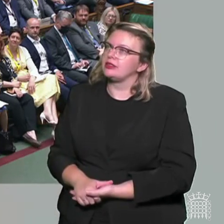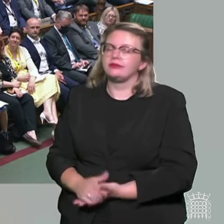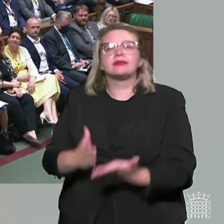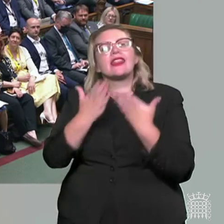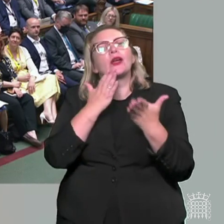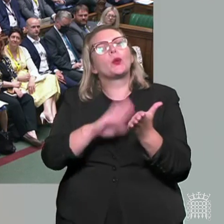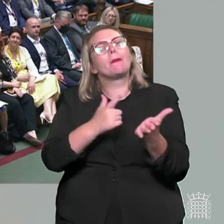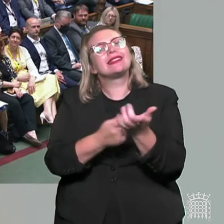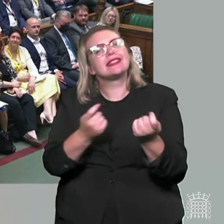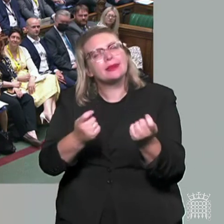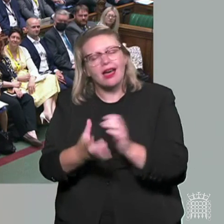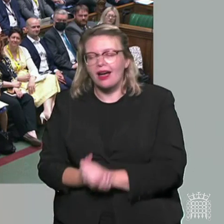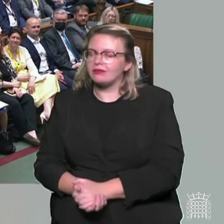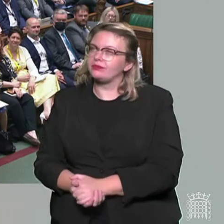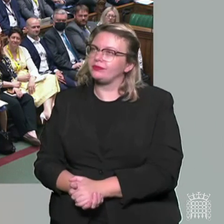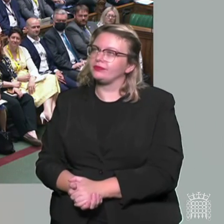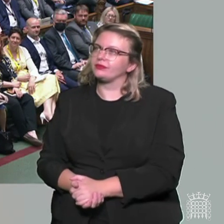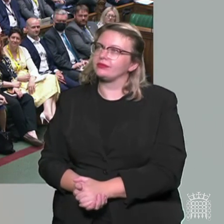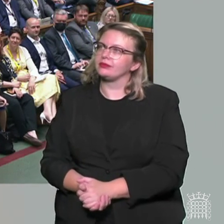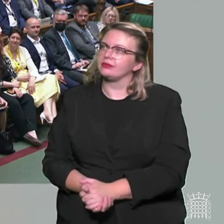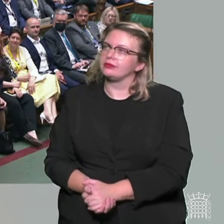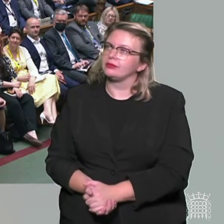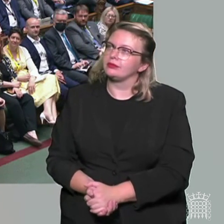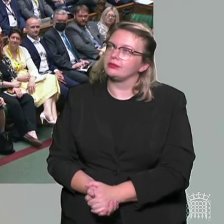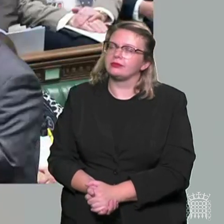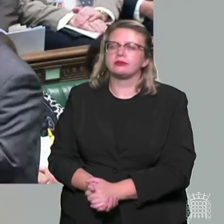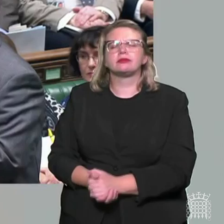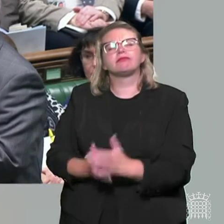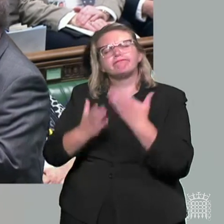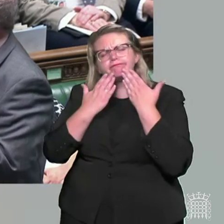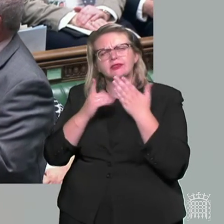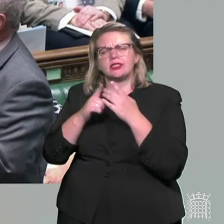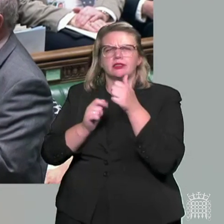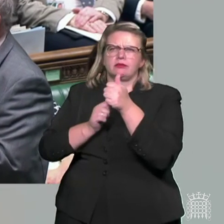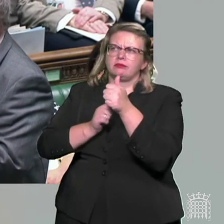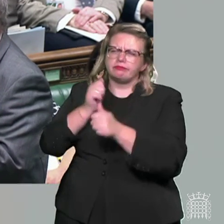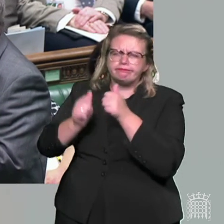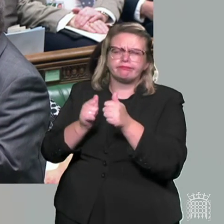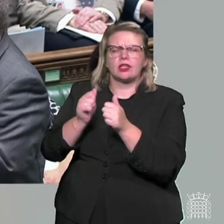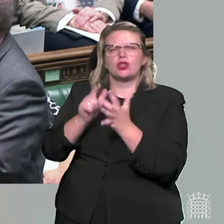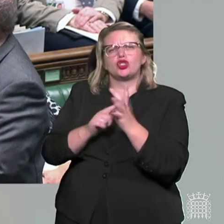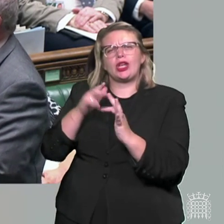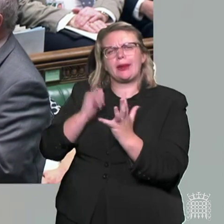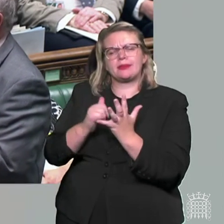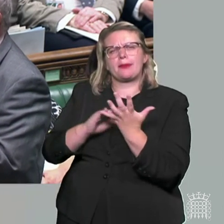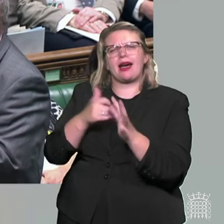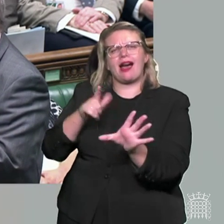Mr Speaker, may I join you in wishing all the best, at his impending retirement, to—James Mackay and Beth, who are here.